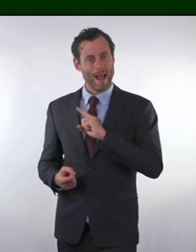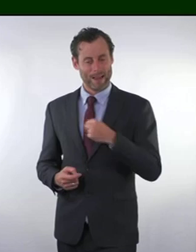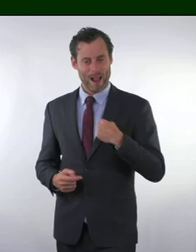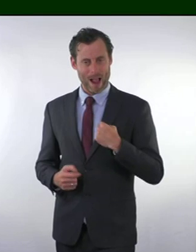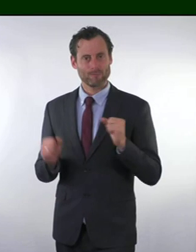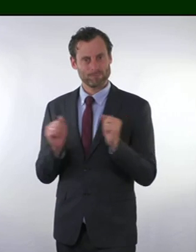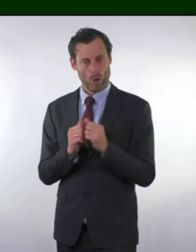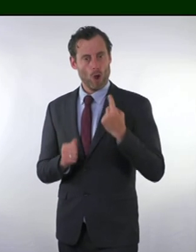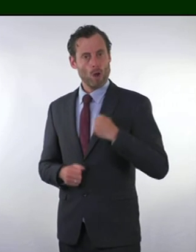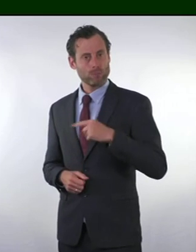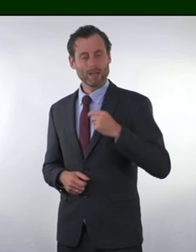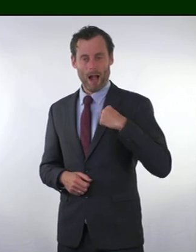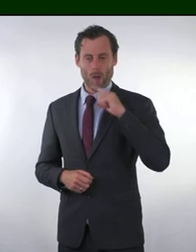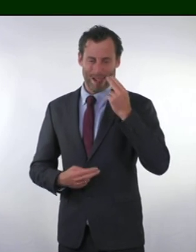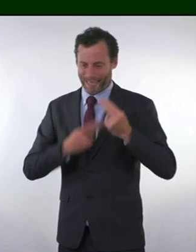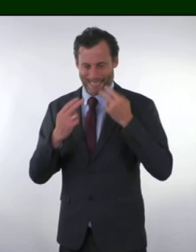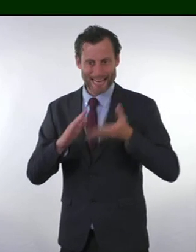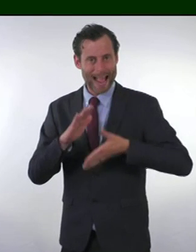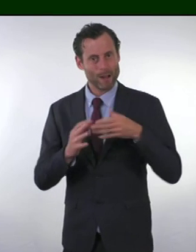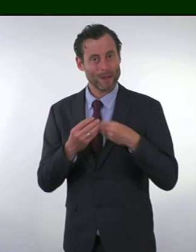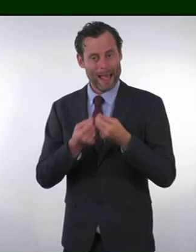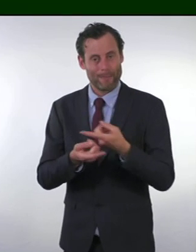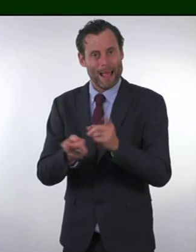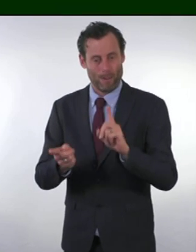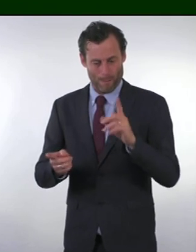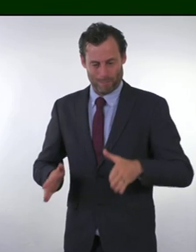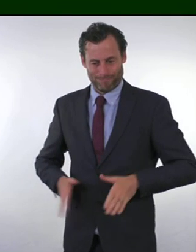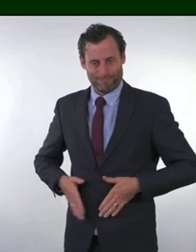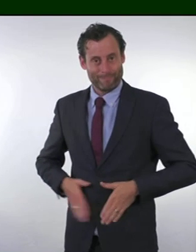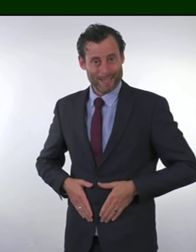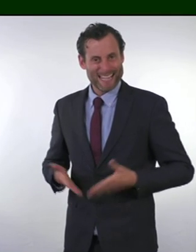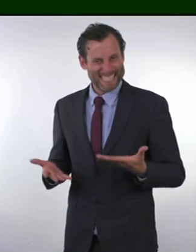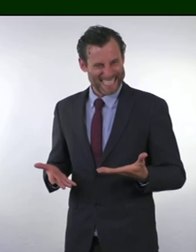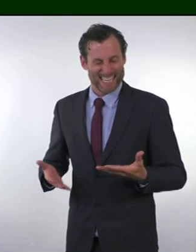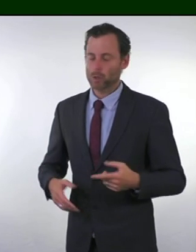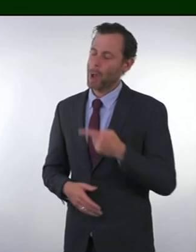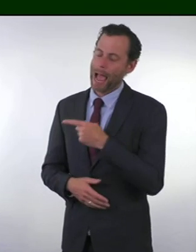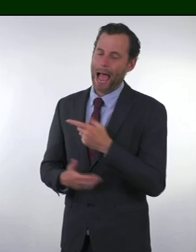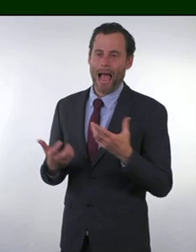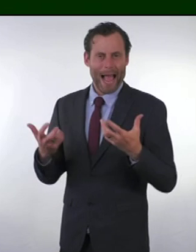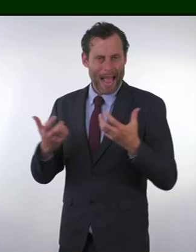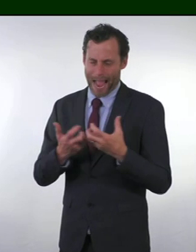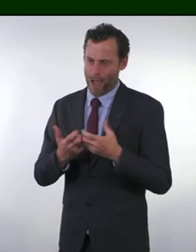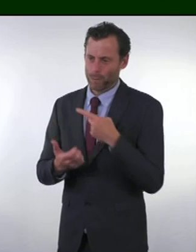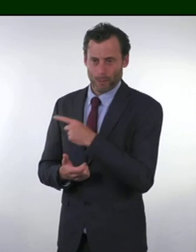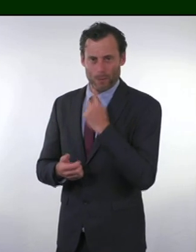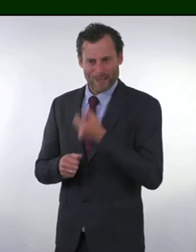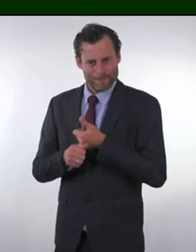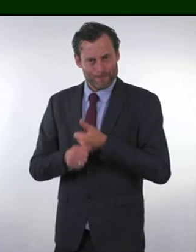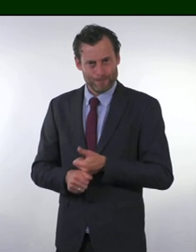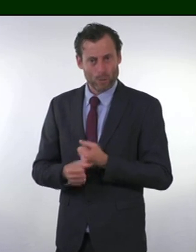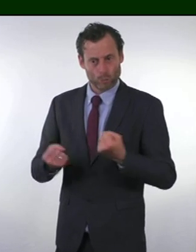Will my right honourable Friend continue to work with me and other south-west MPs to protect and strengthen tourism in the best part of Britain?